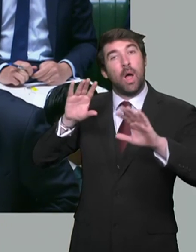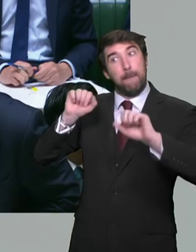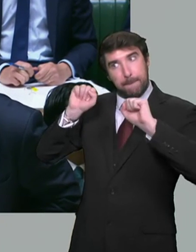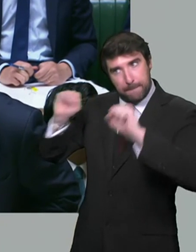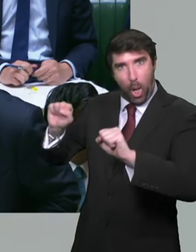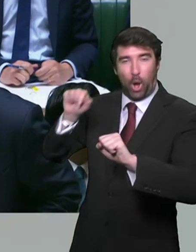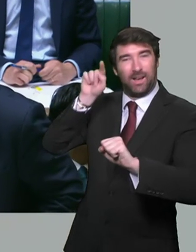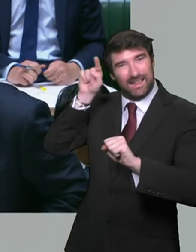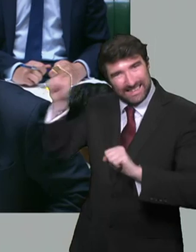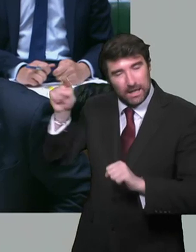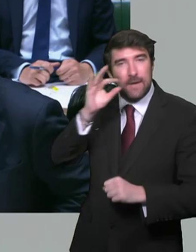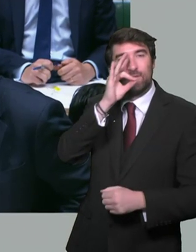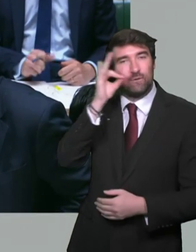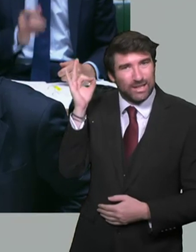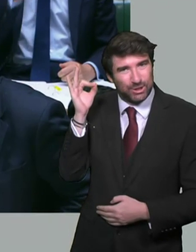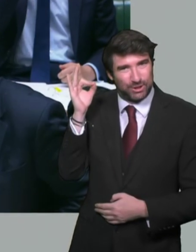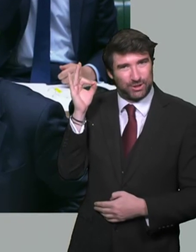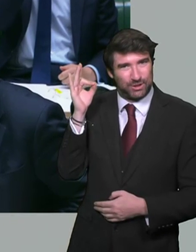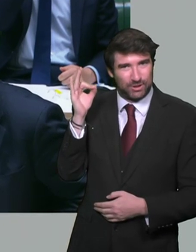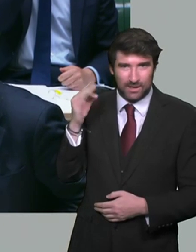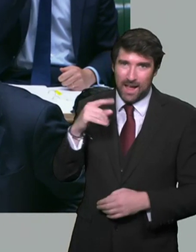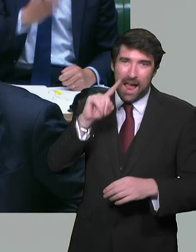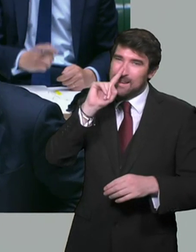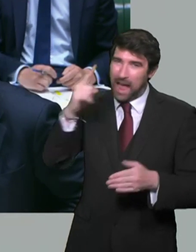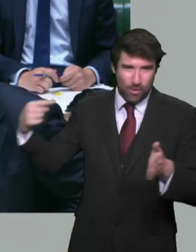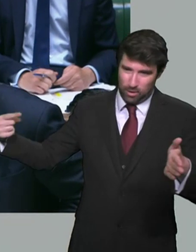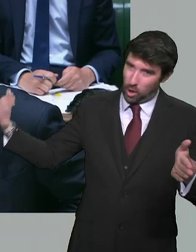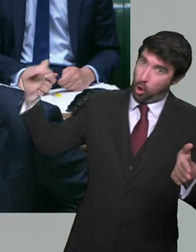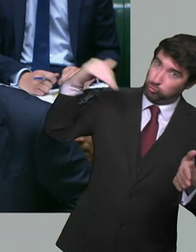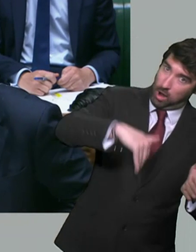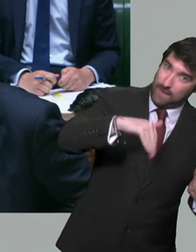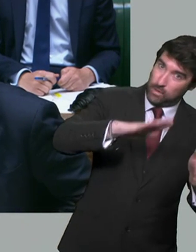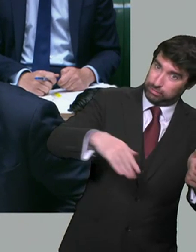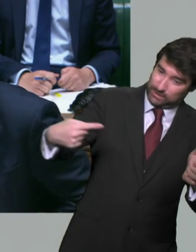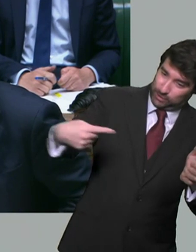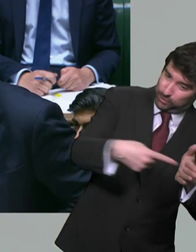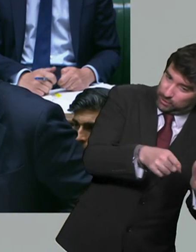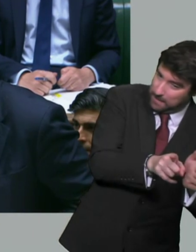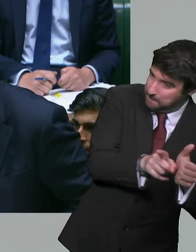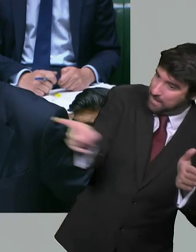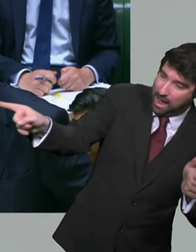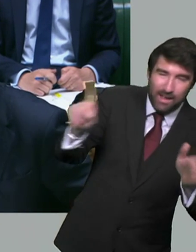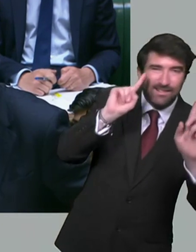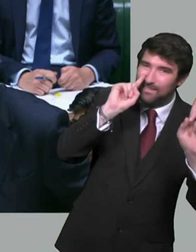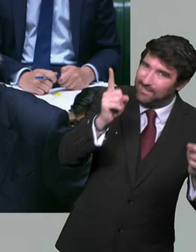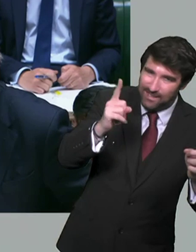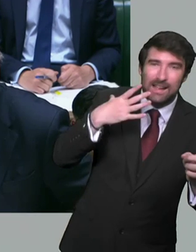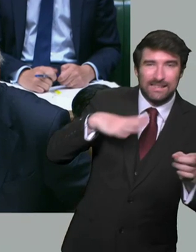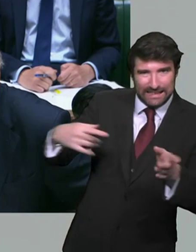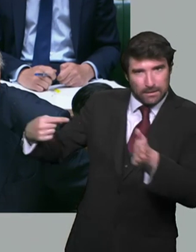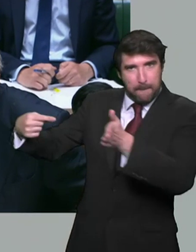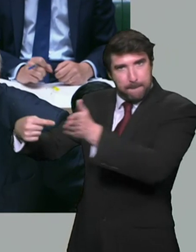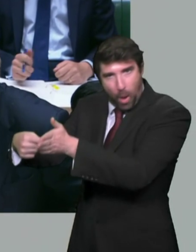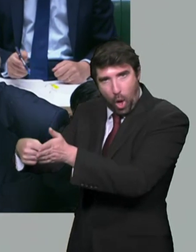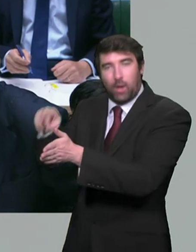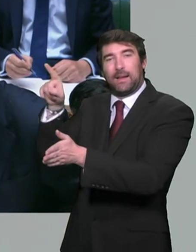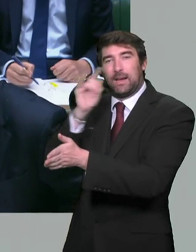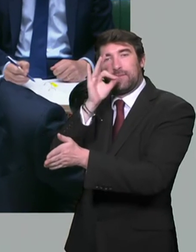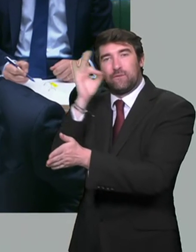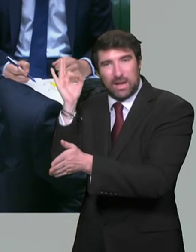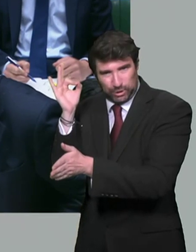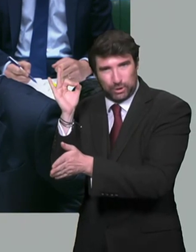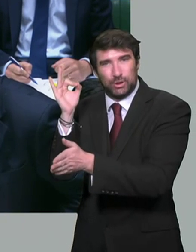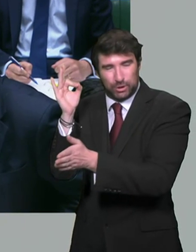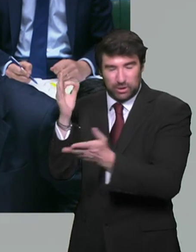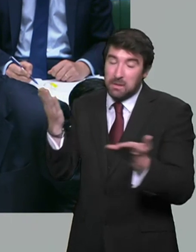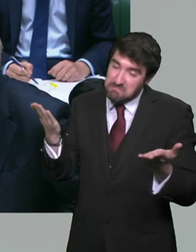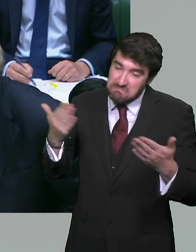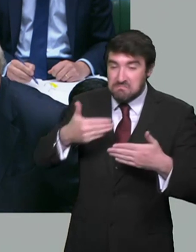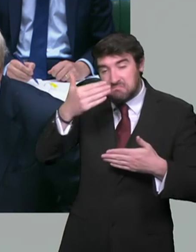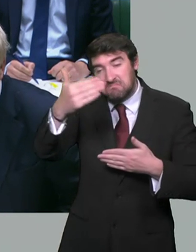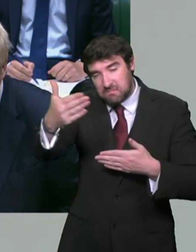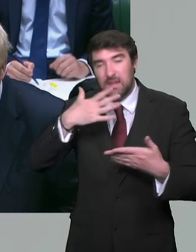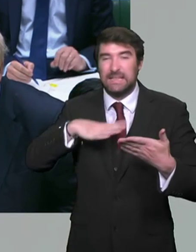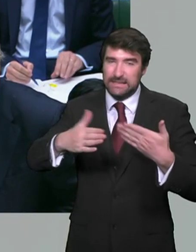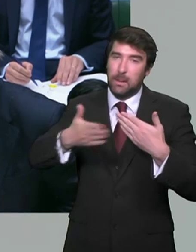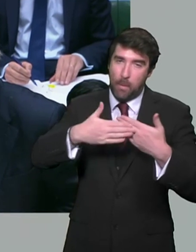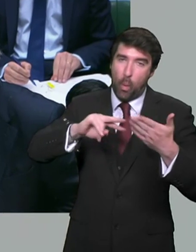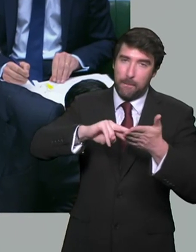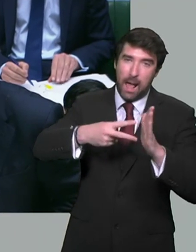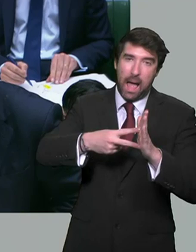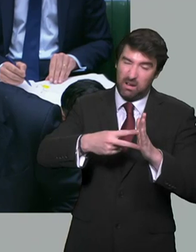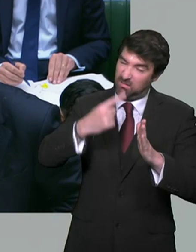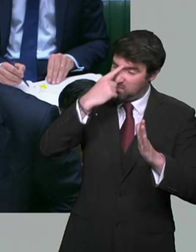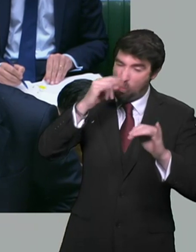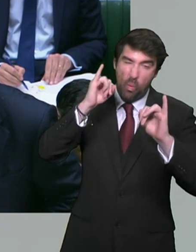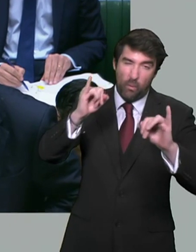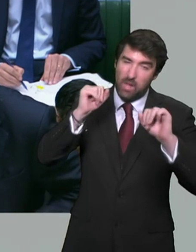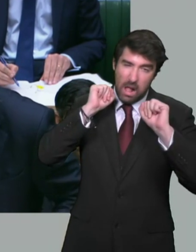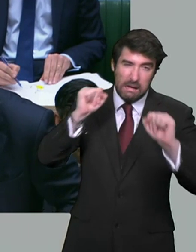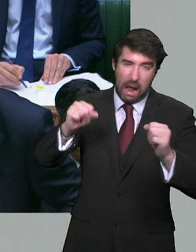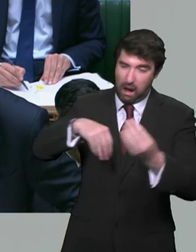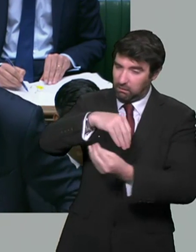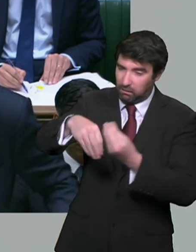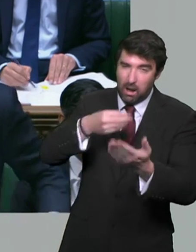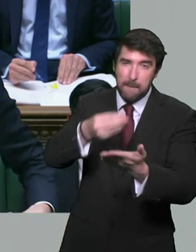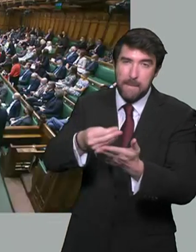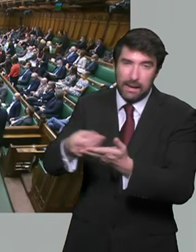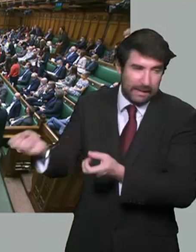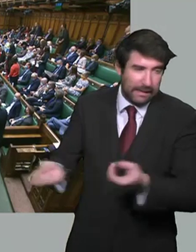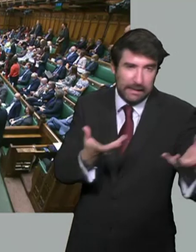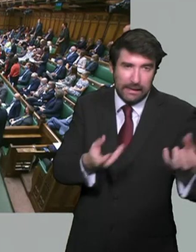We depend to a large extent on what the French are doing, but clearly, as time goes on and this problem continues, we are going to have to make sure that we use every possible tactic at our disposal to stop what I think is a vile trade and a manipulation of people’s hopes.